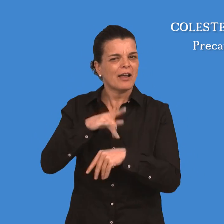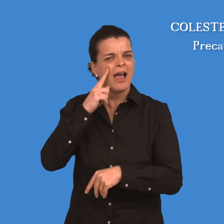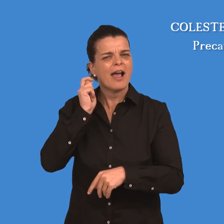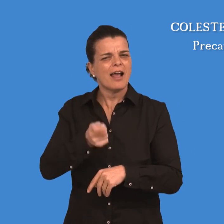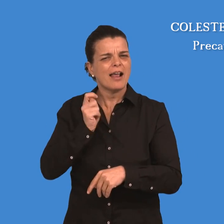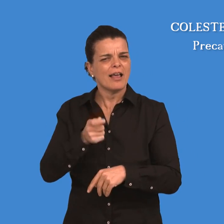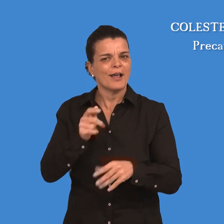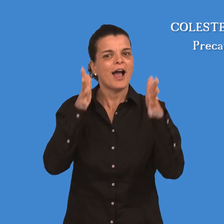frecuente